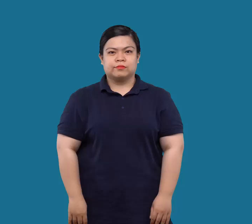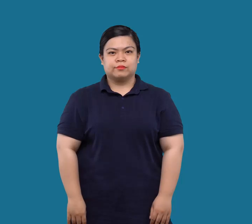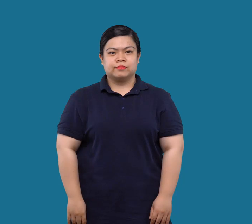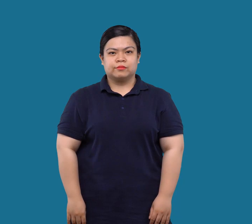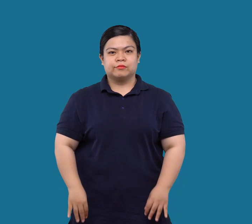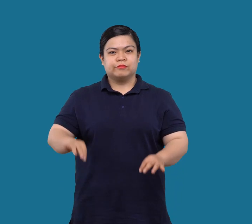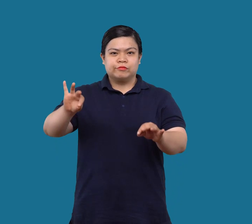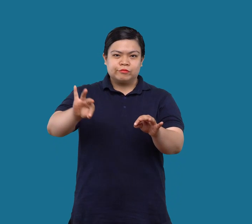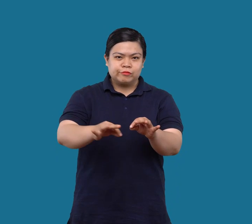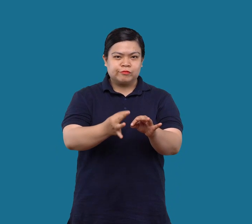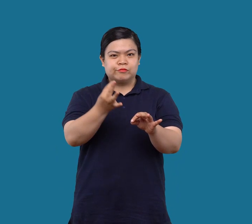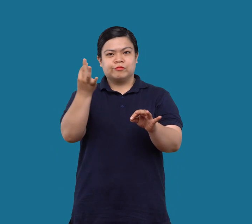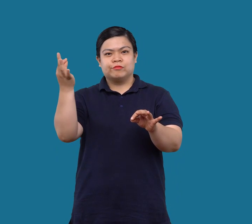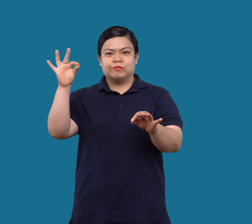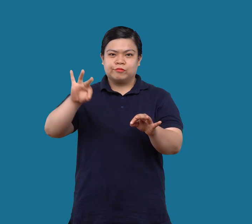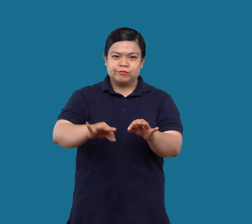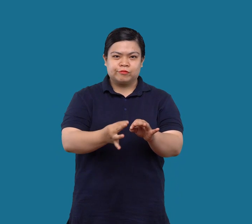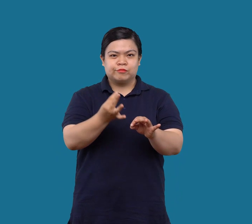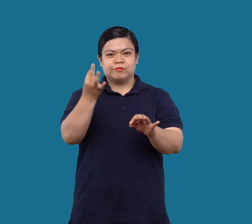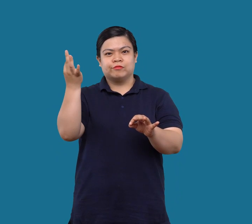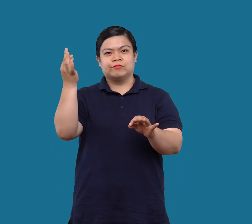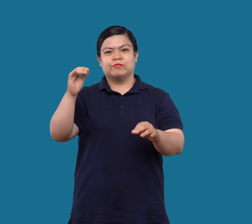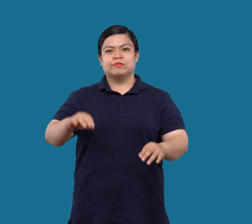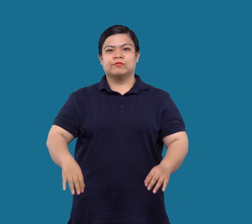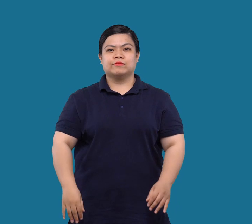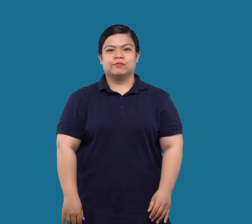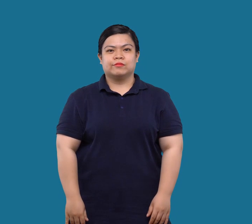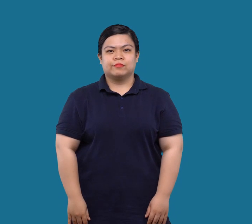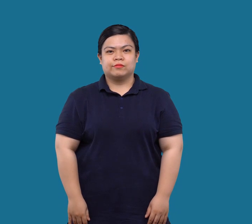thêu